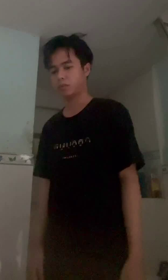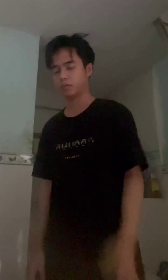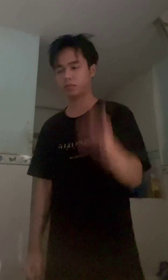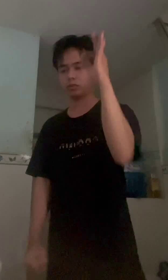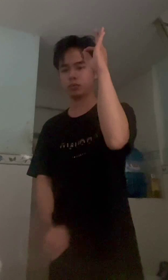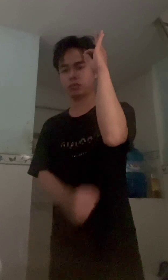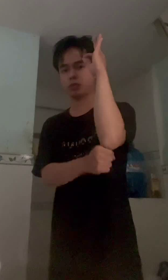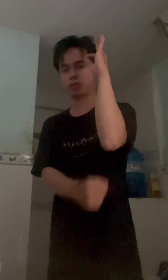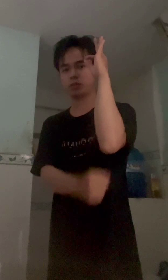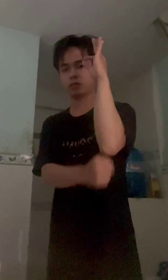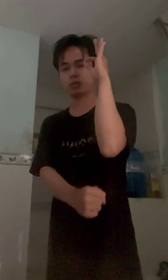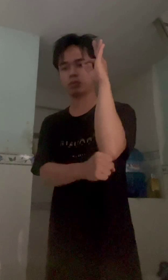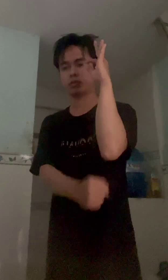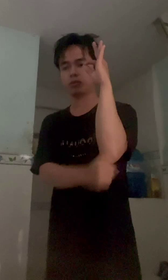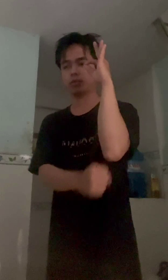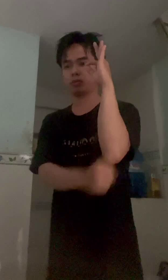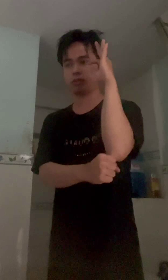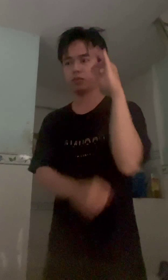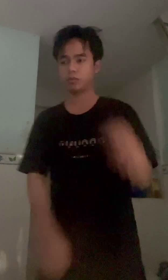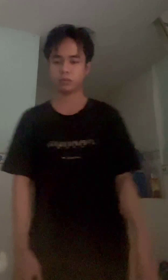buoi trua